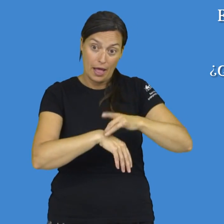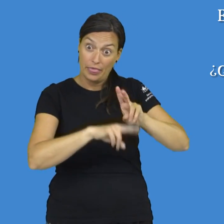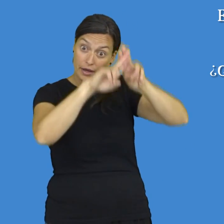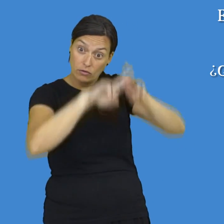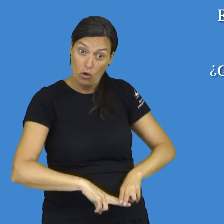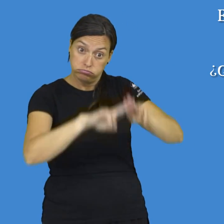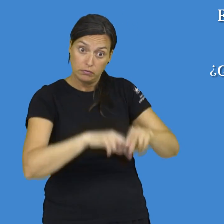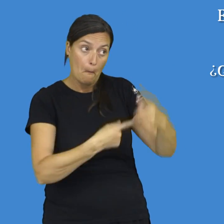revisar